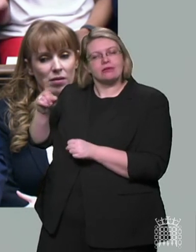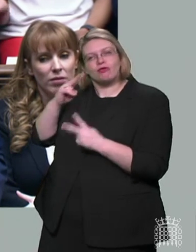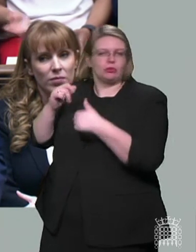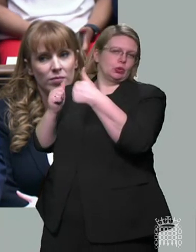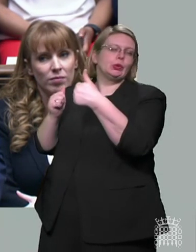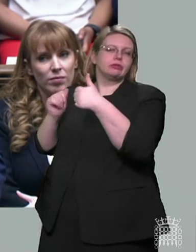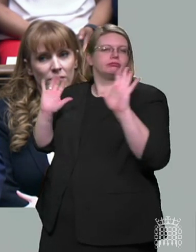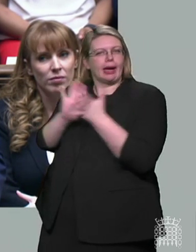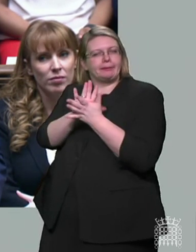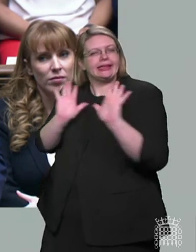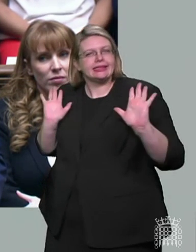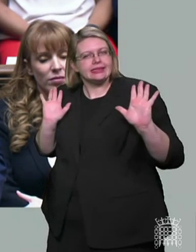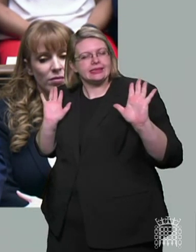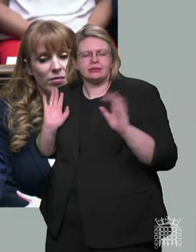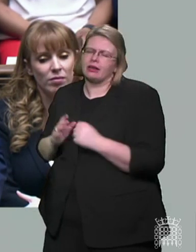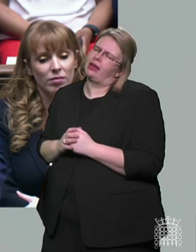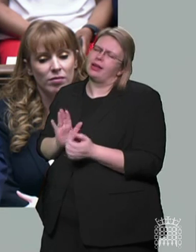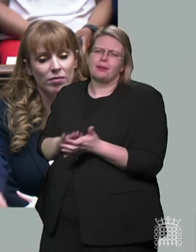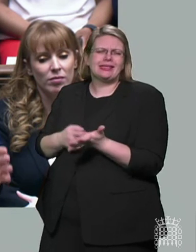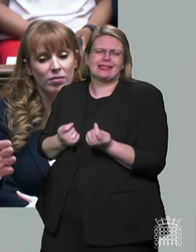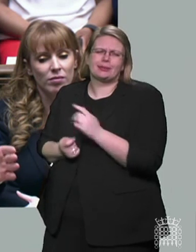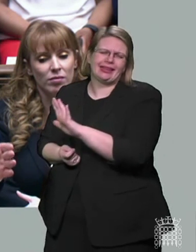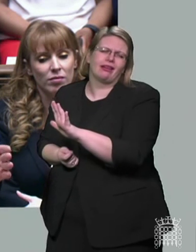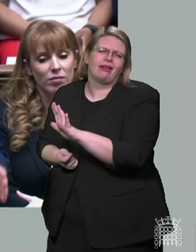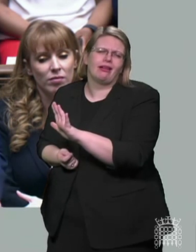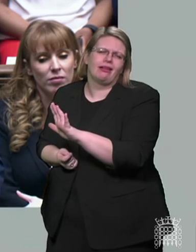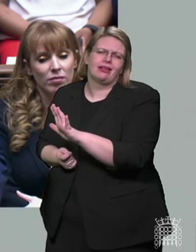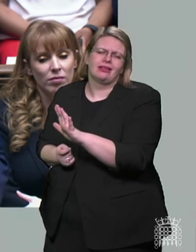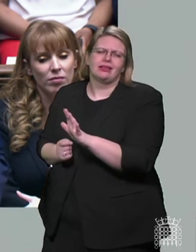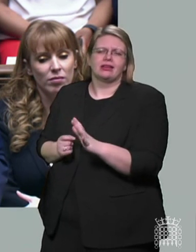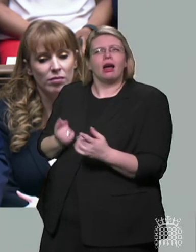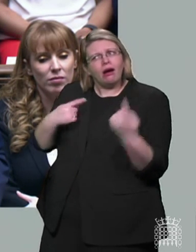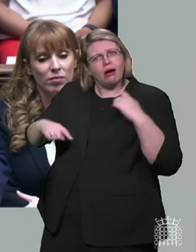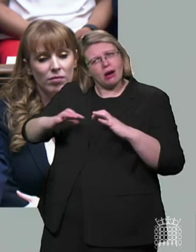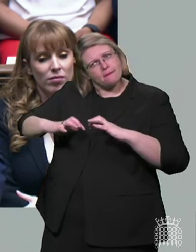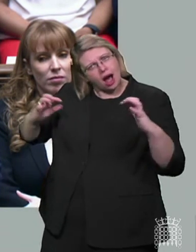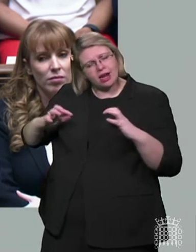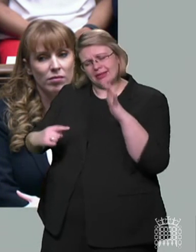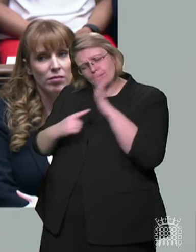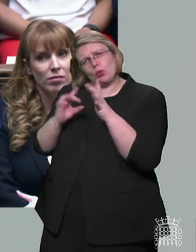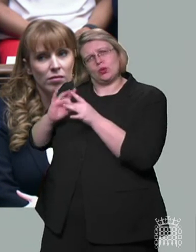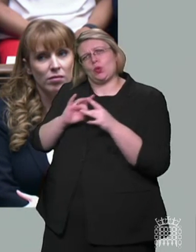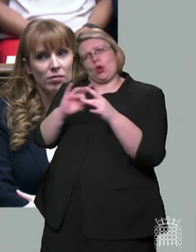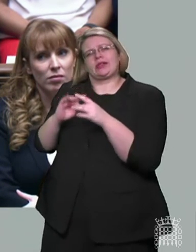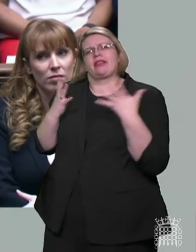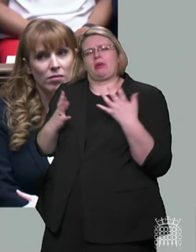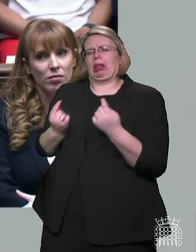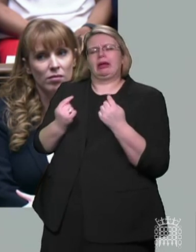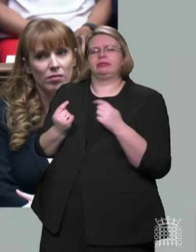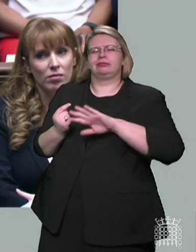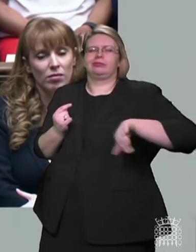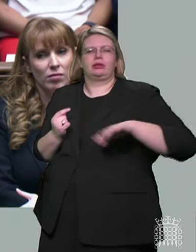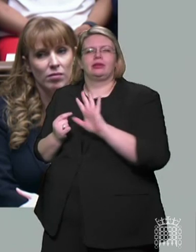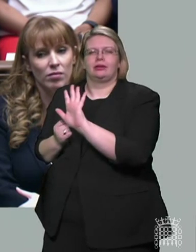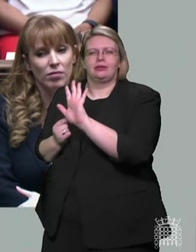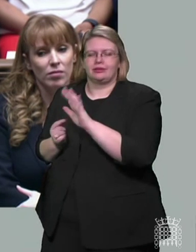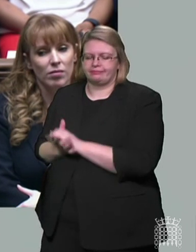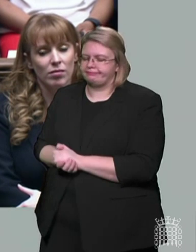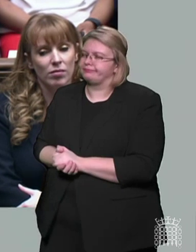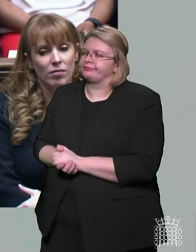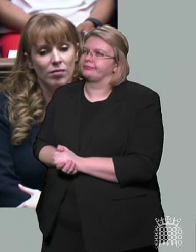I will not be deflected from the unity that this House needs at the moment.